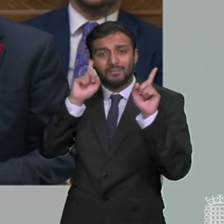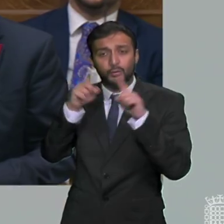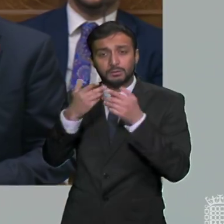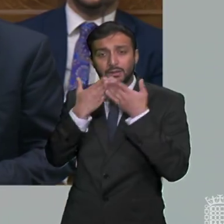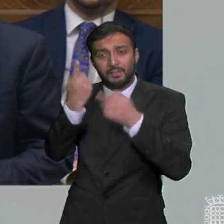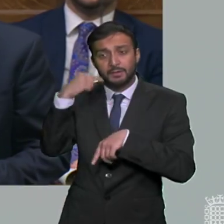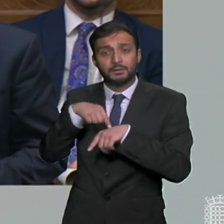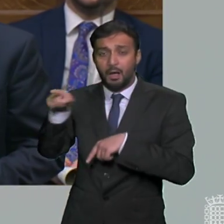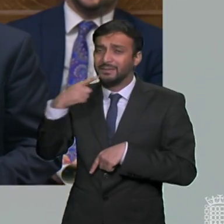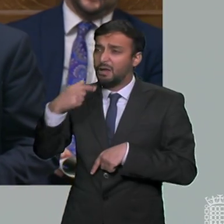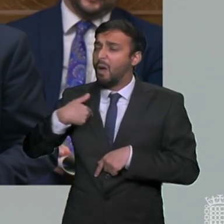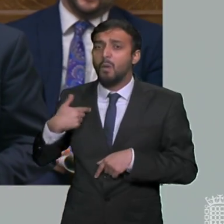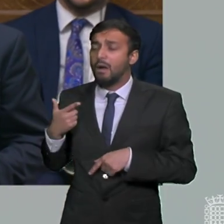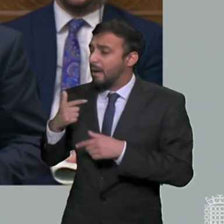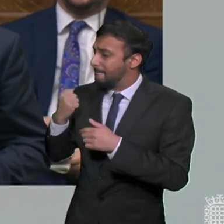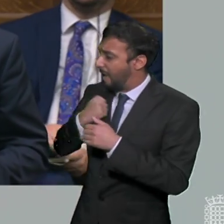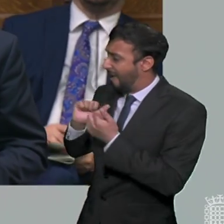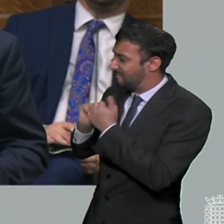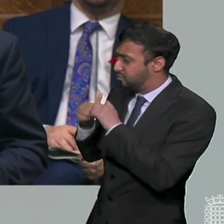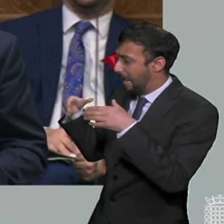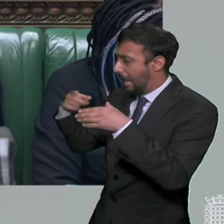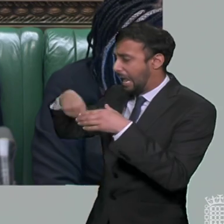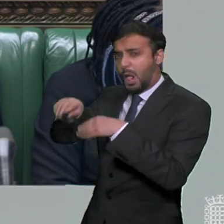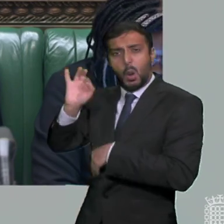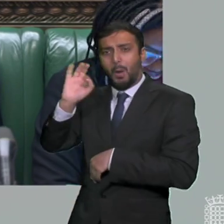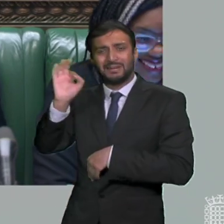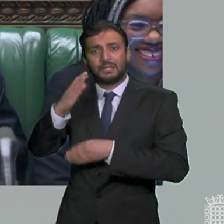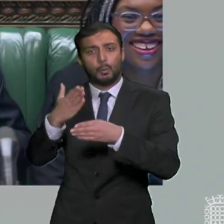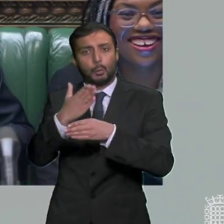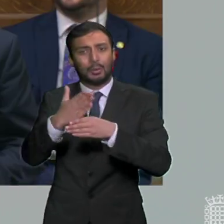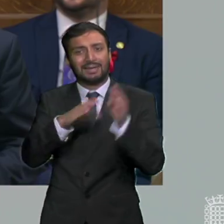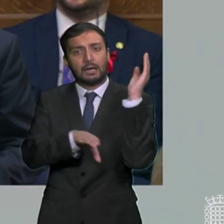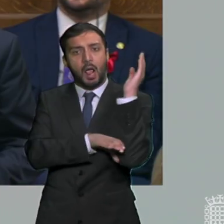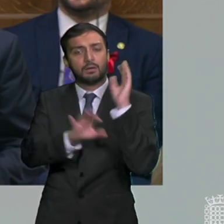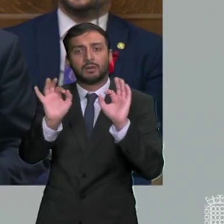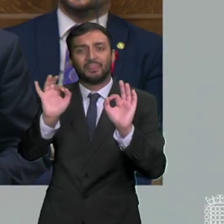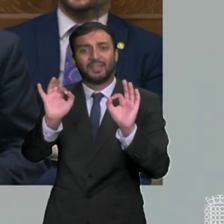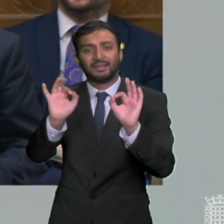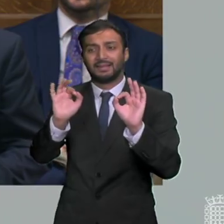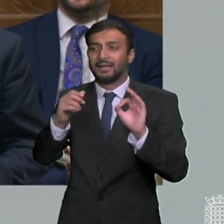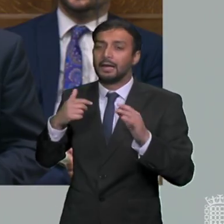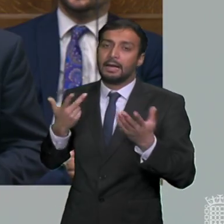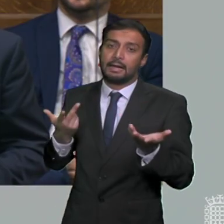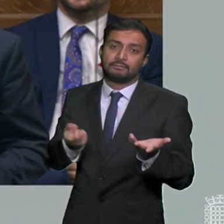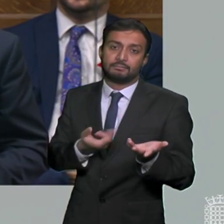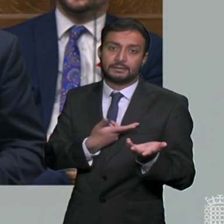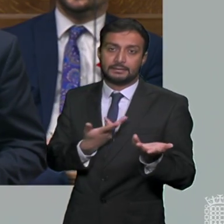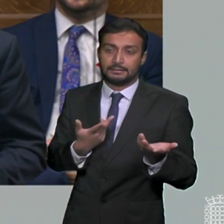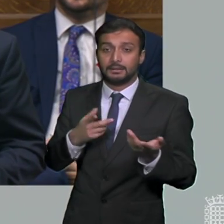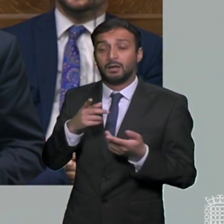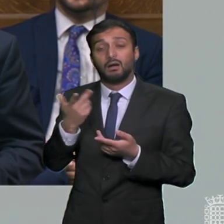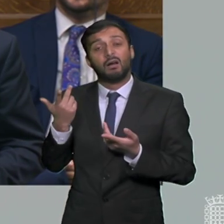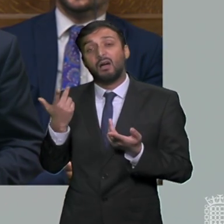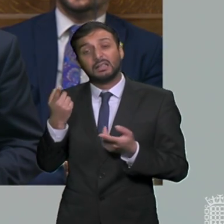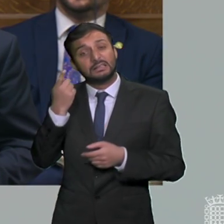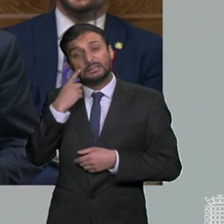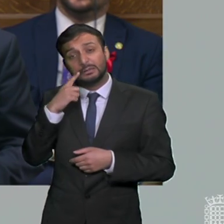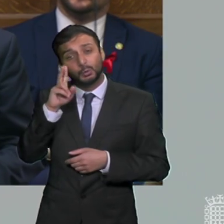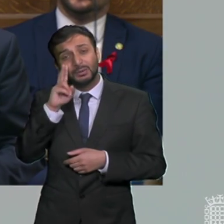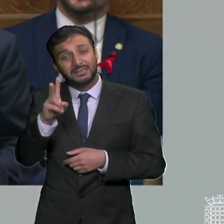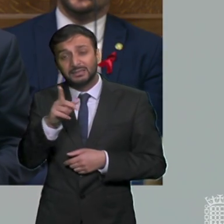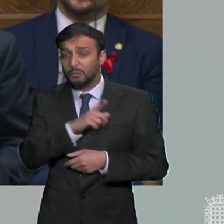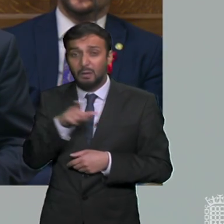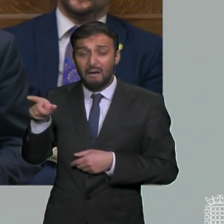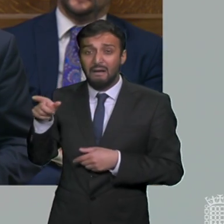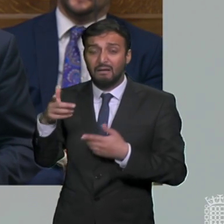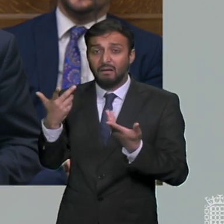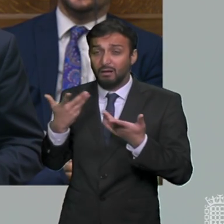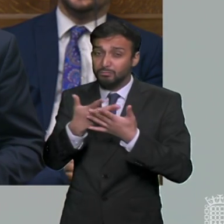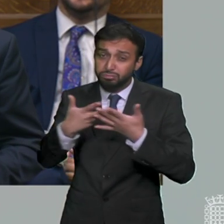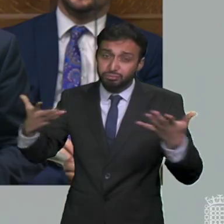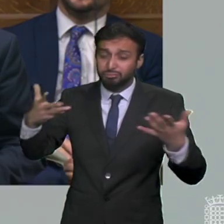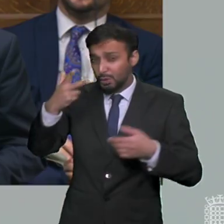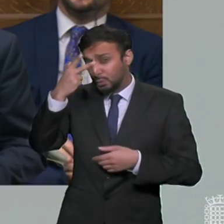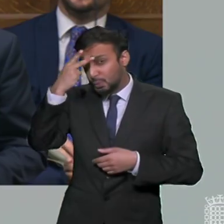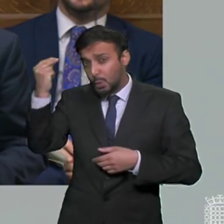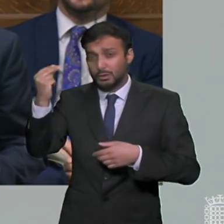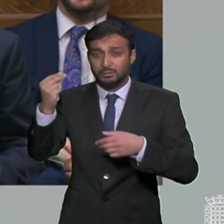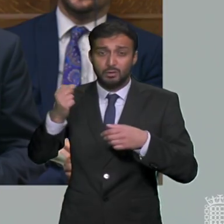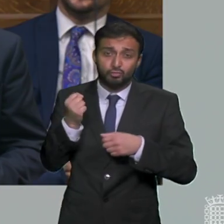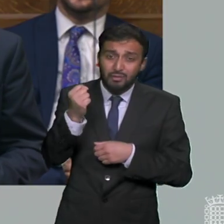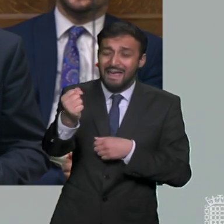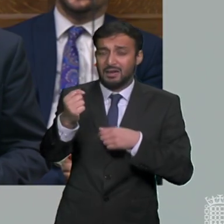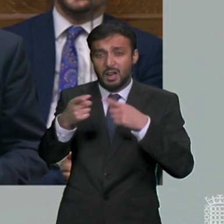He is not likely to make any soon, because while he sits on a personal fortune he is refusing the reasonable demands of nurses, railway workers and many others who are forced to take industrial action just to make ends meet.